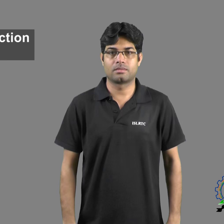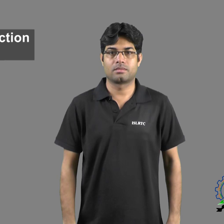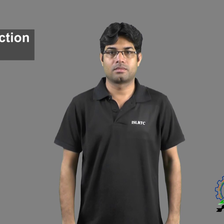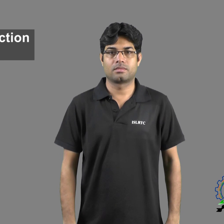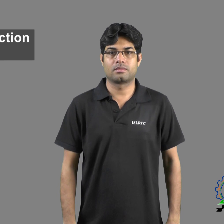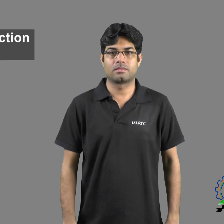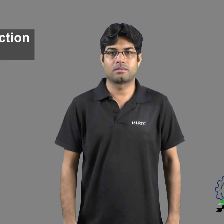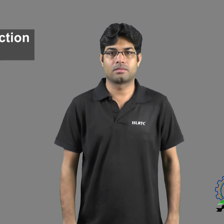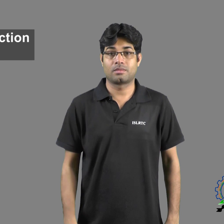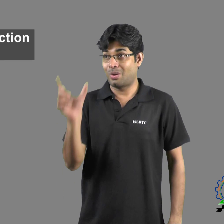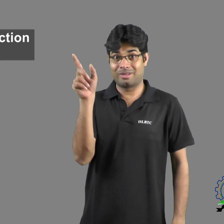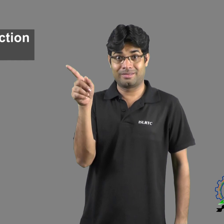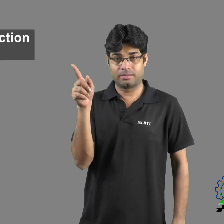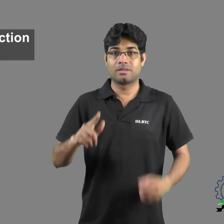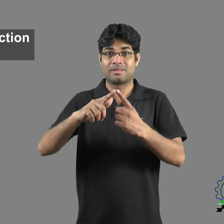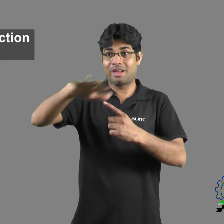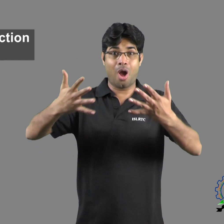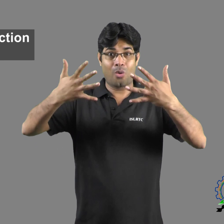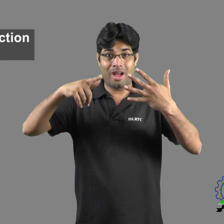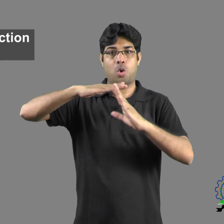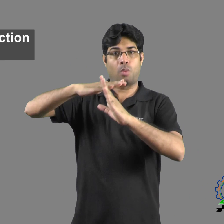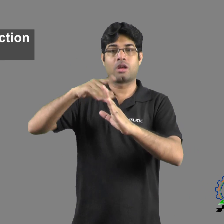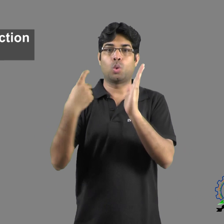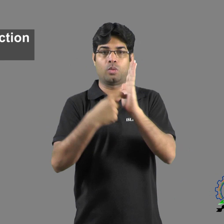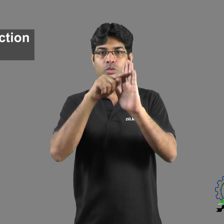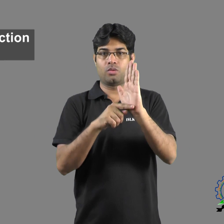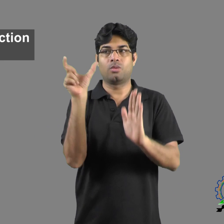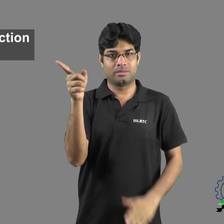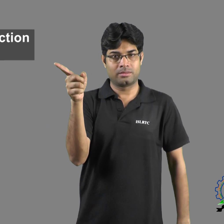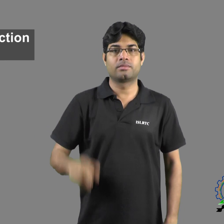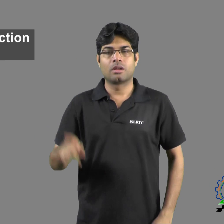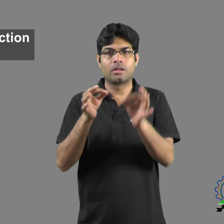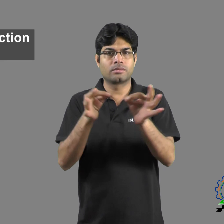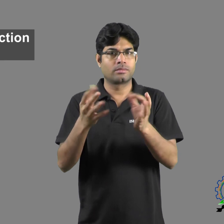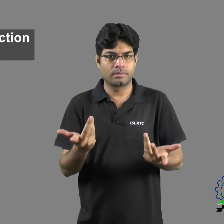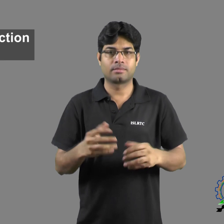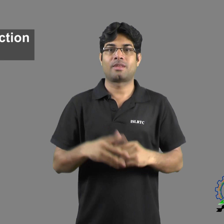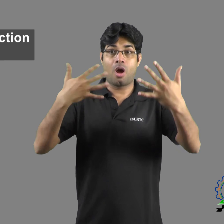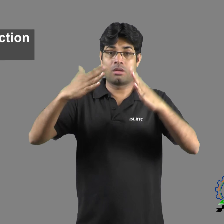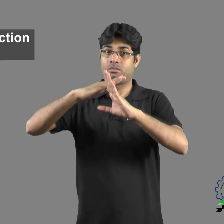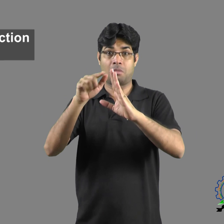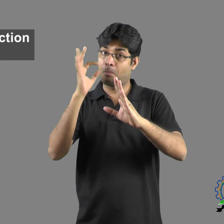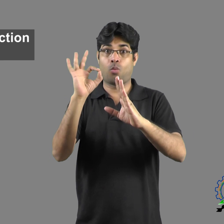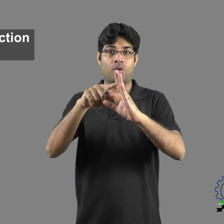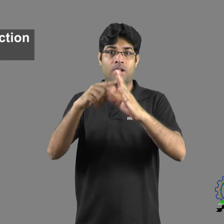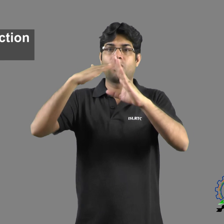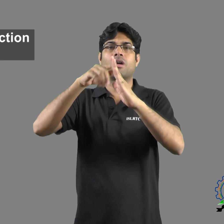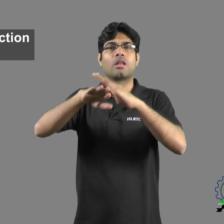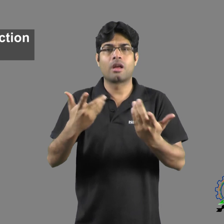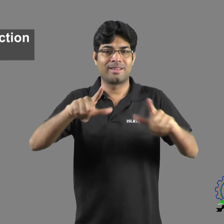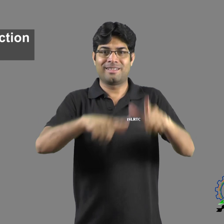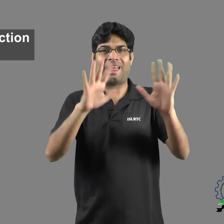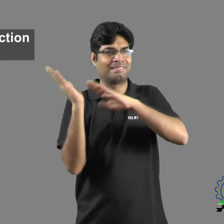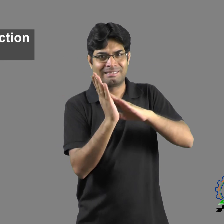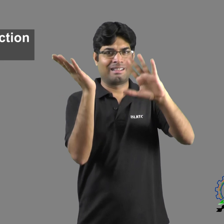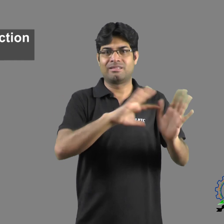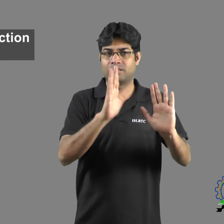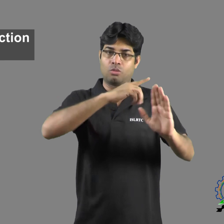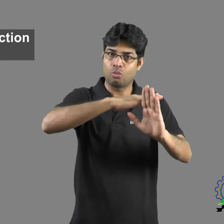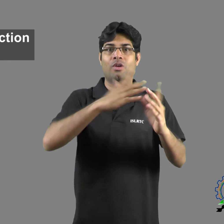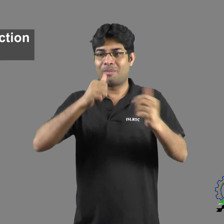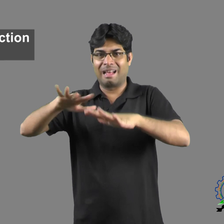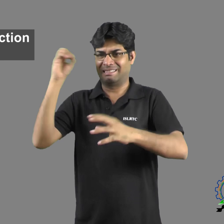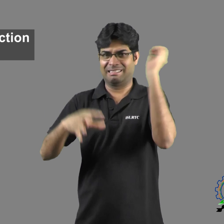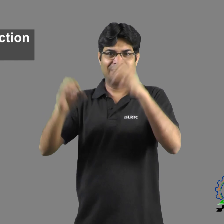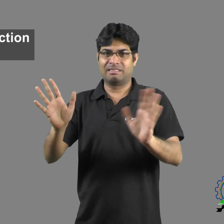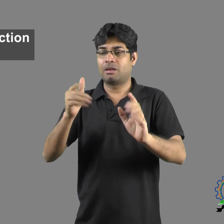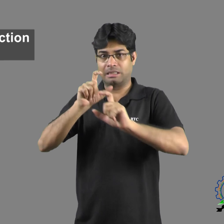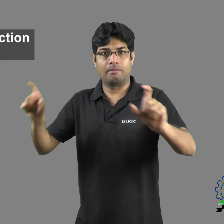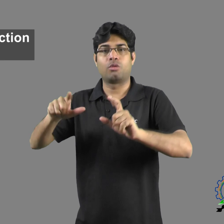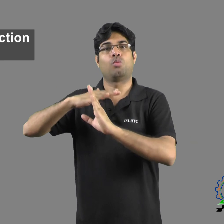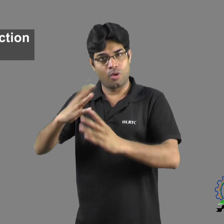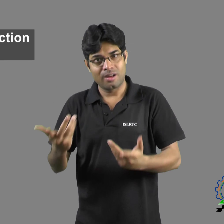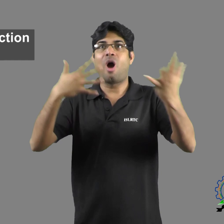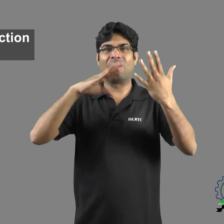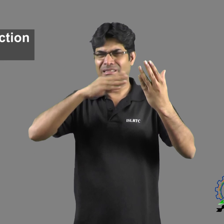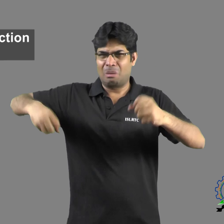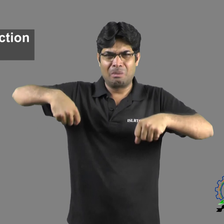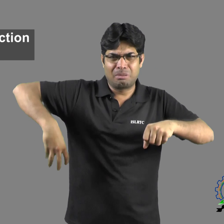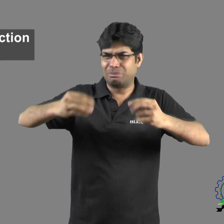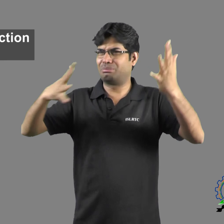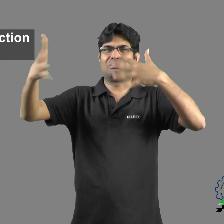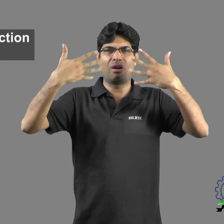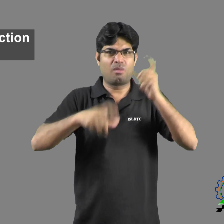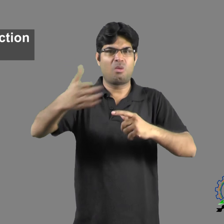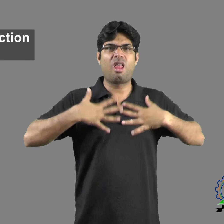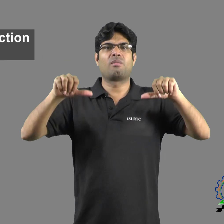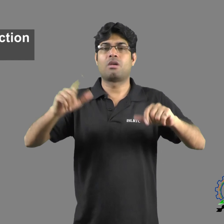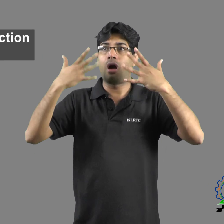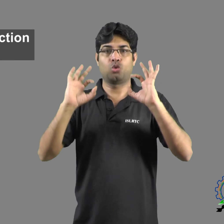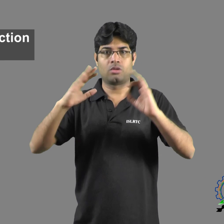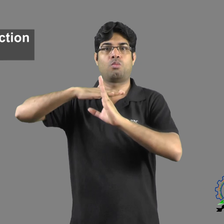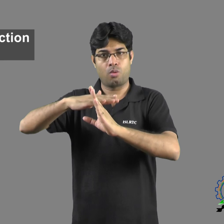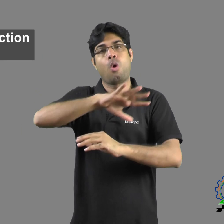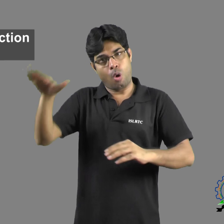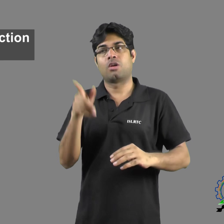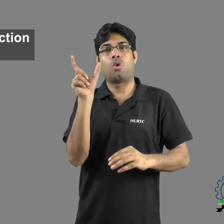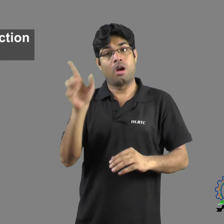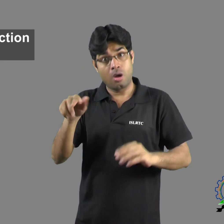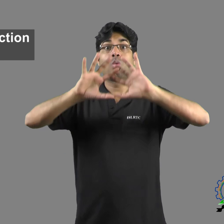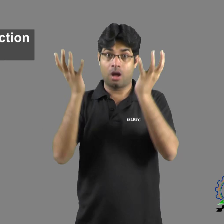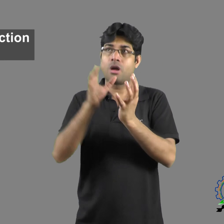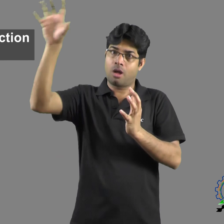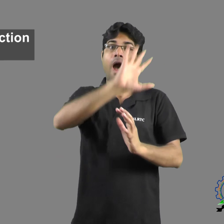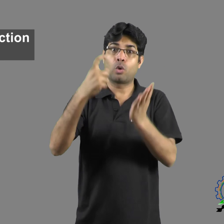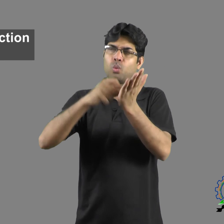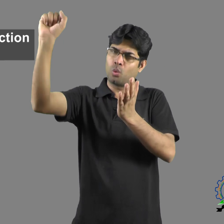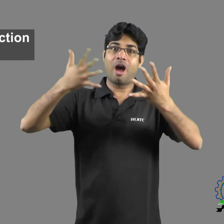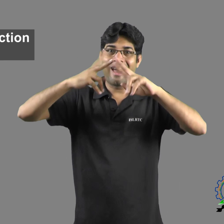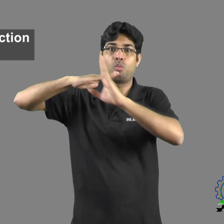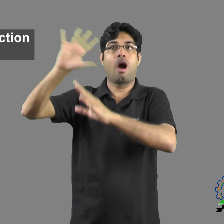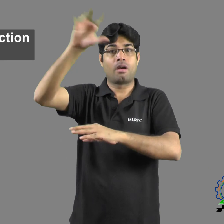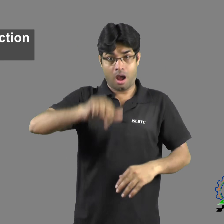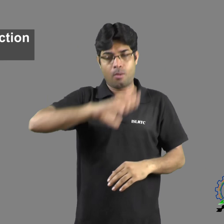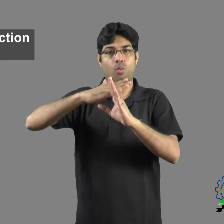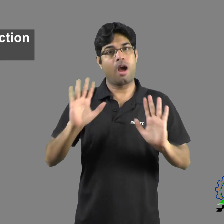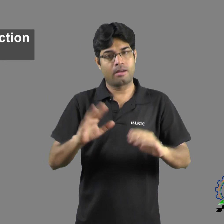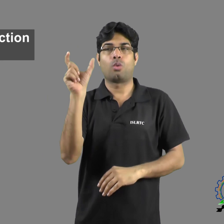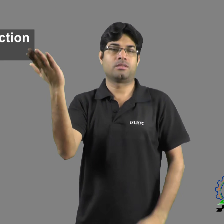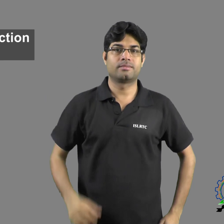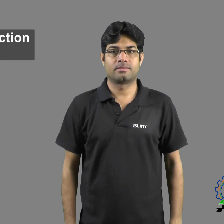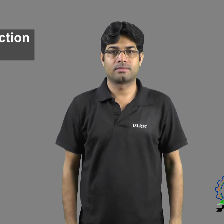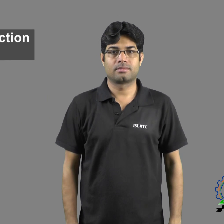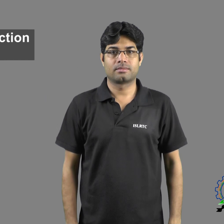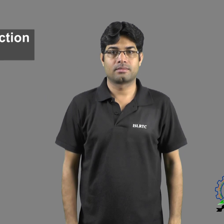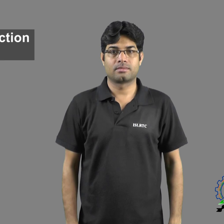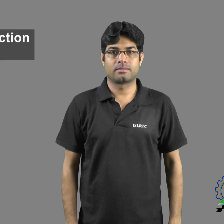Environmental Proctection Policies